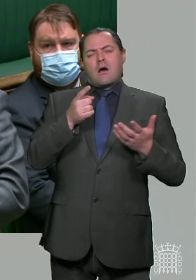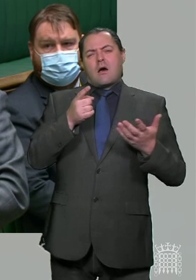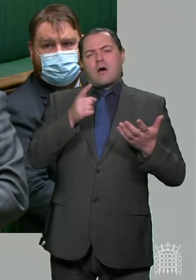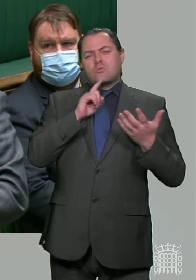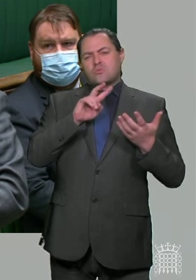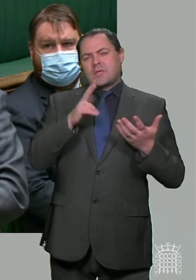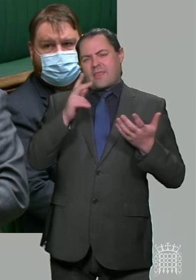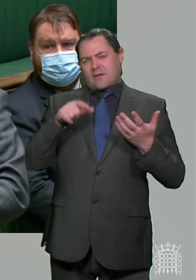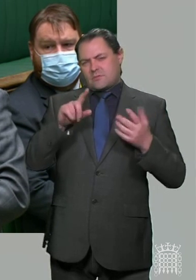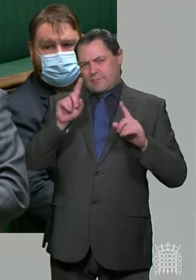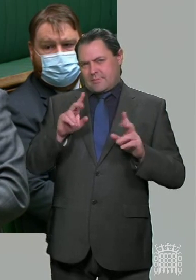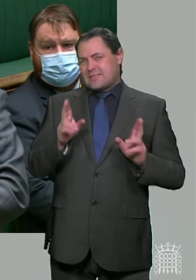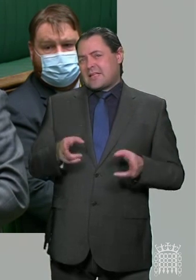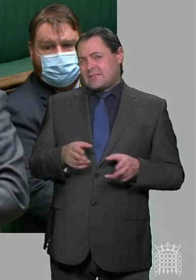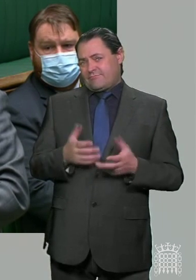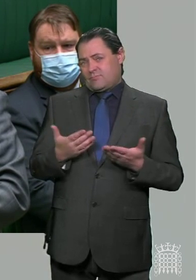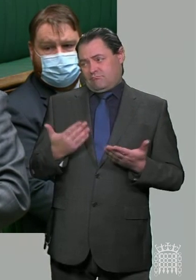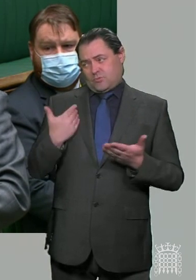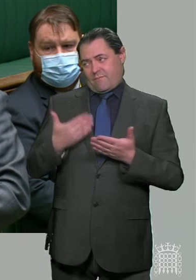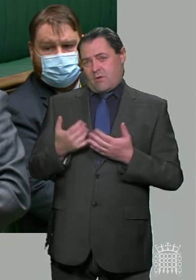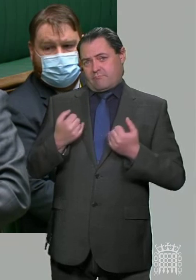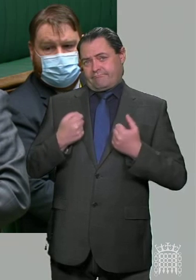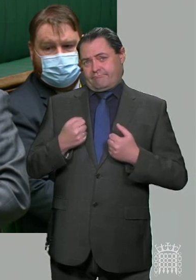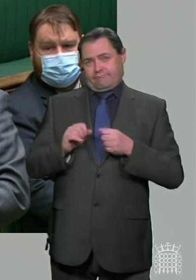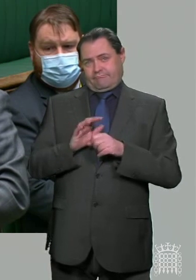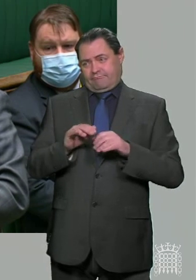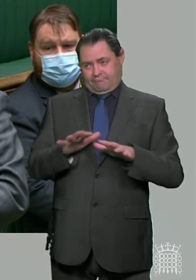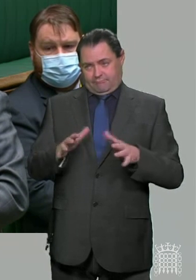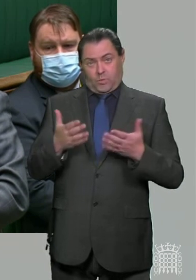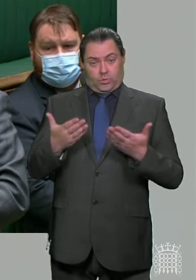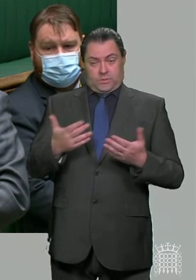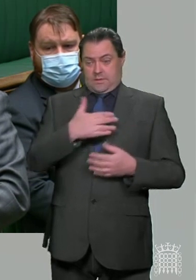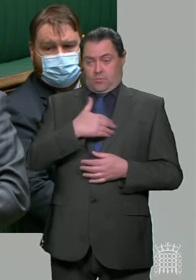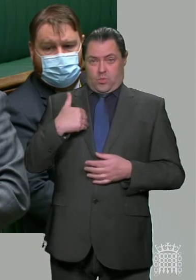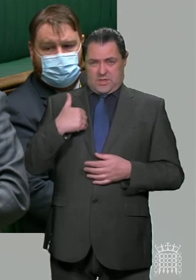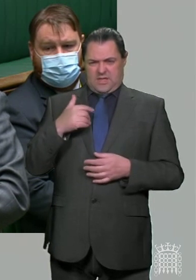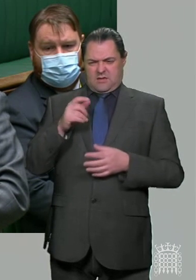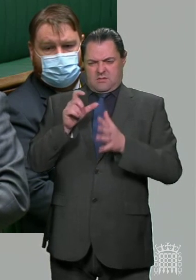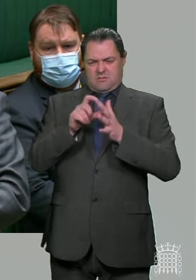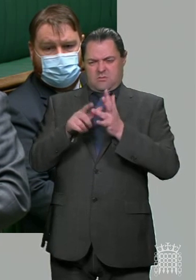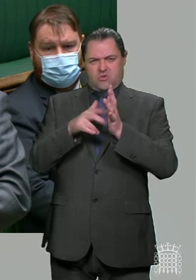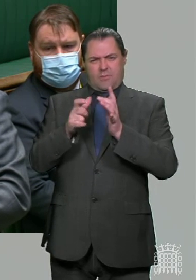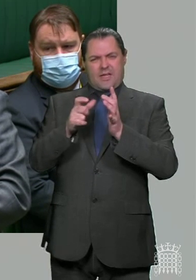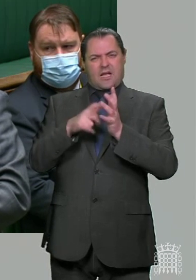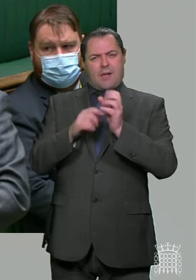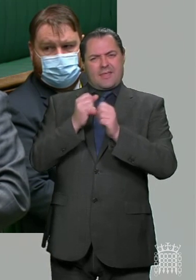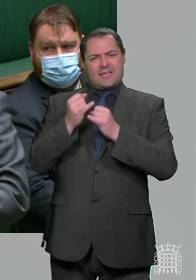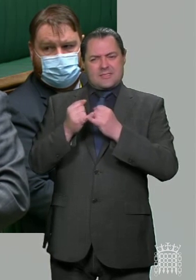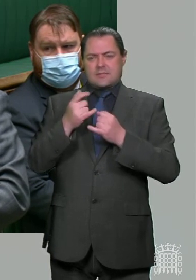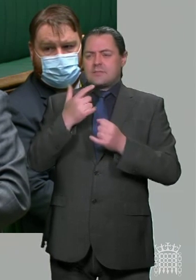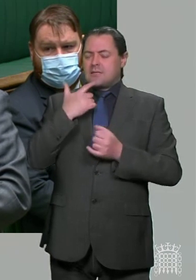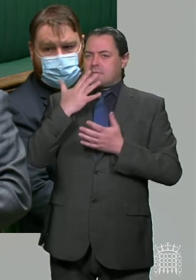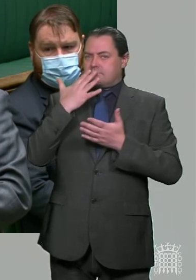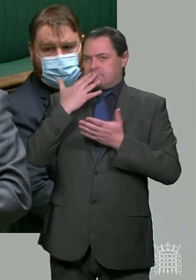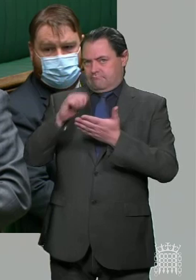This morning the Prime Minister’s most senior former adviser, Dominic Cummings, apologised on behalf of the UK Government.